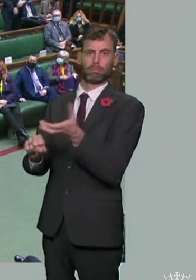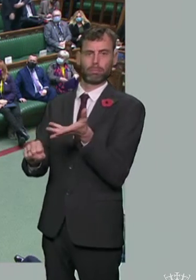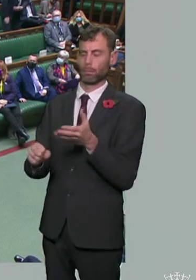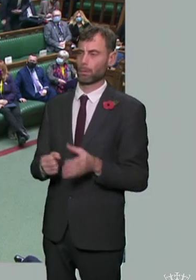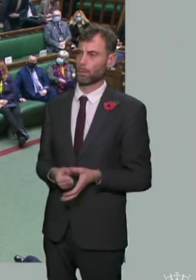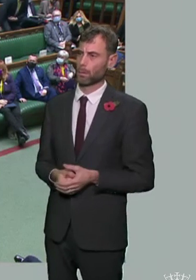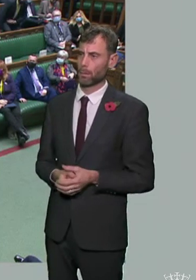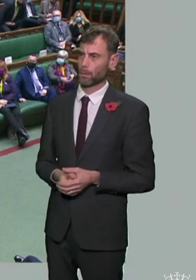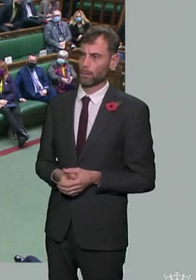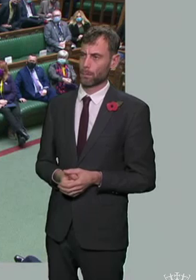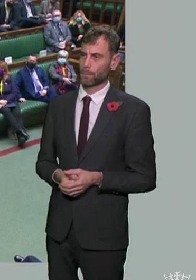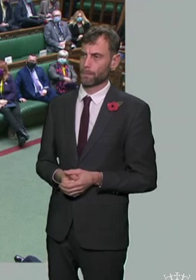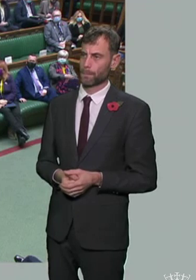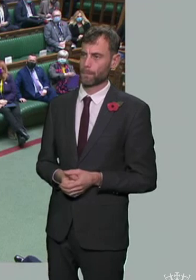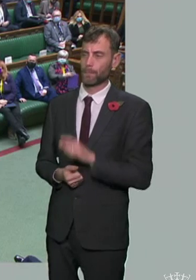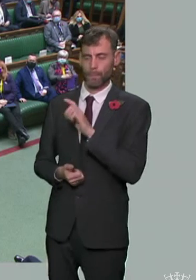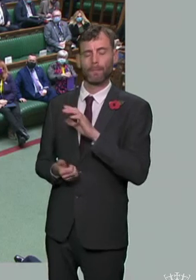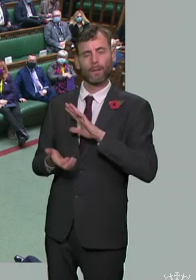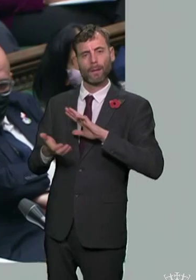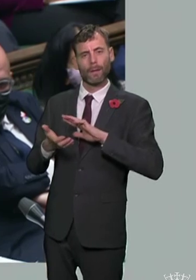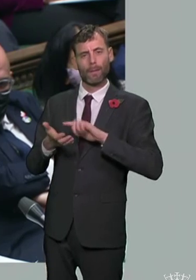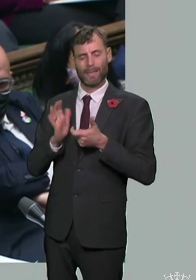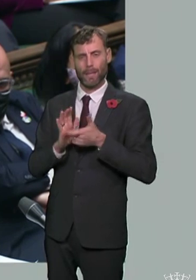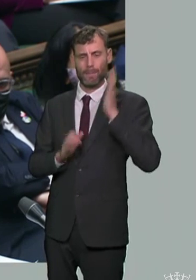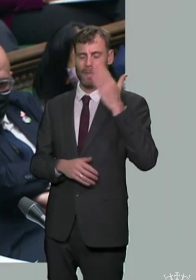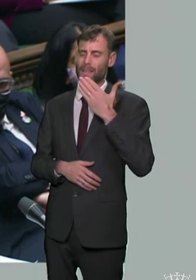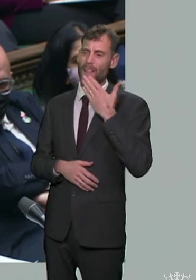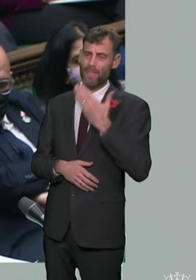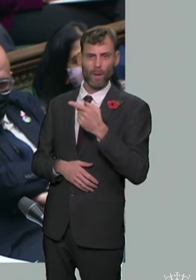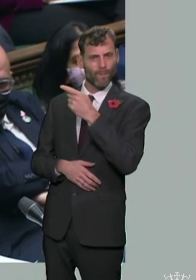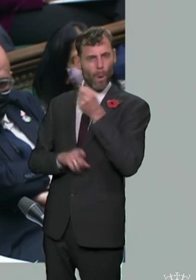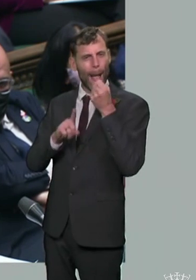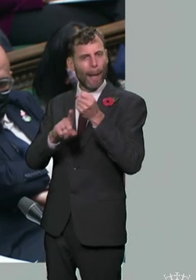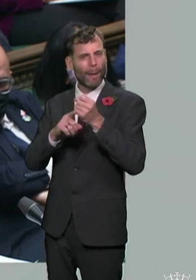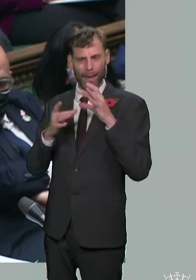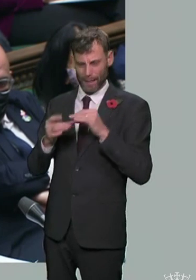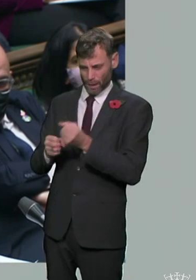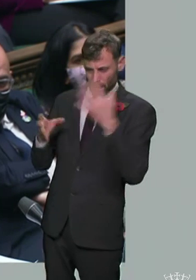I thank the honourable Gentleman for the campaign that he has been running for Jagtar Singh for a long time.